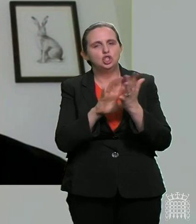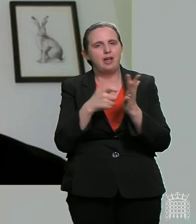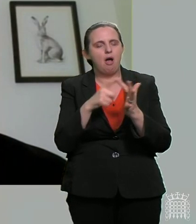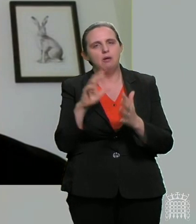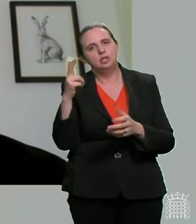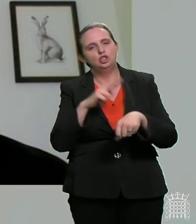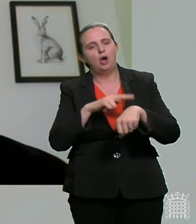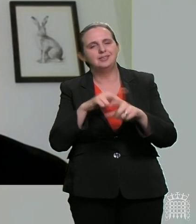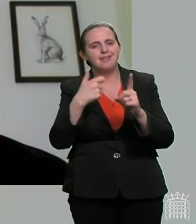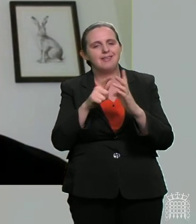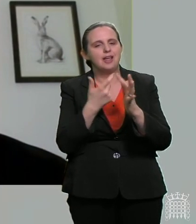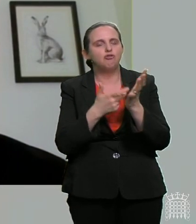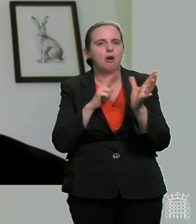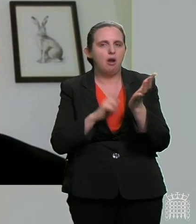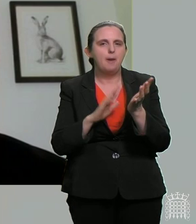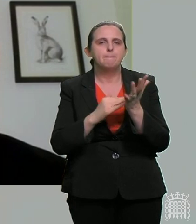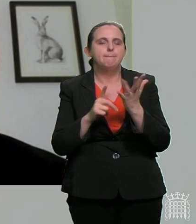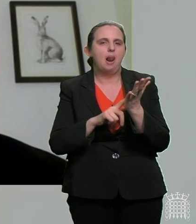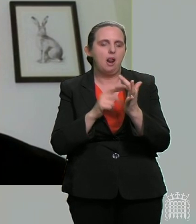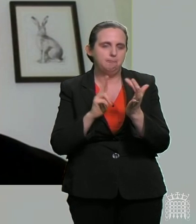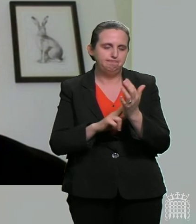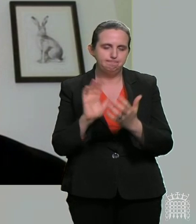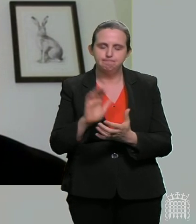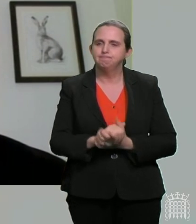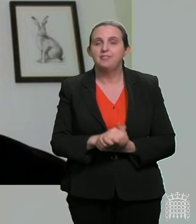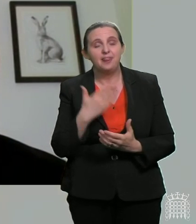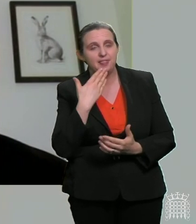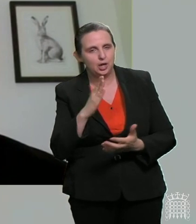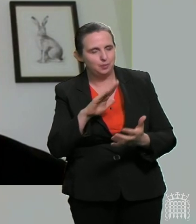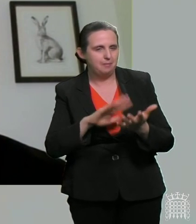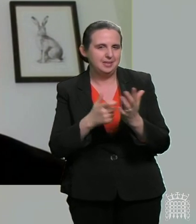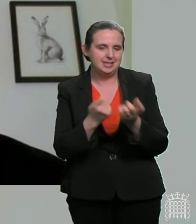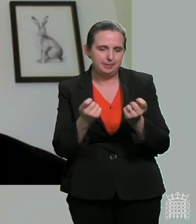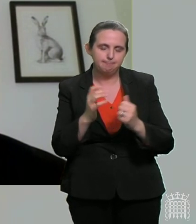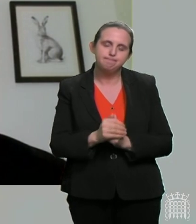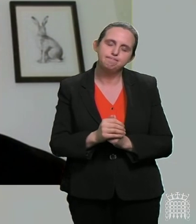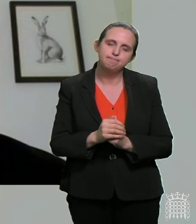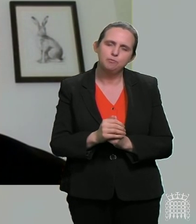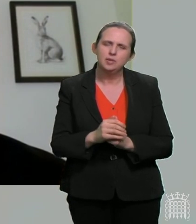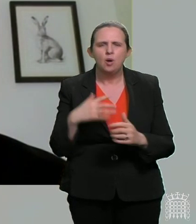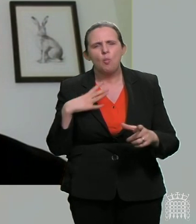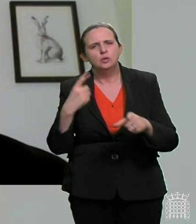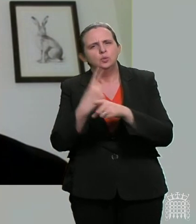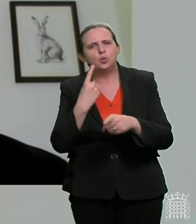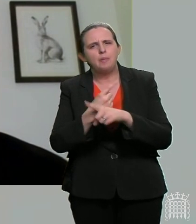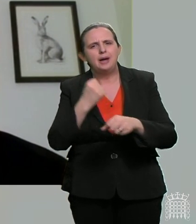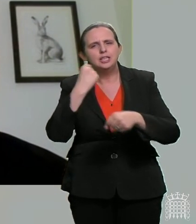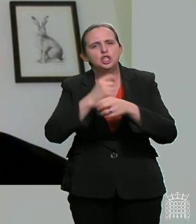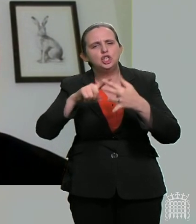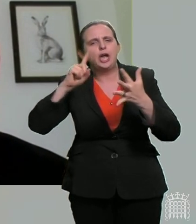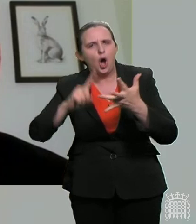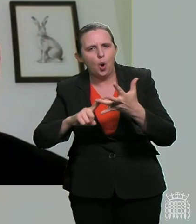The UK has fallen behind Europe in tapping the potential of geothermal heat and energy in places like Crewe.